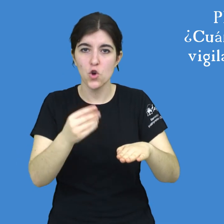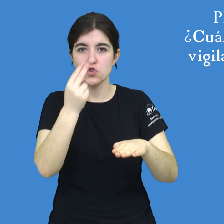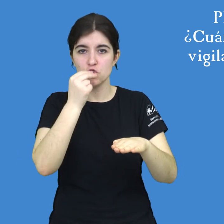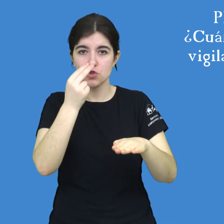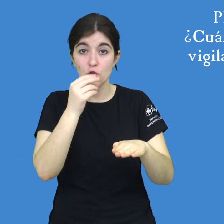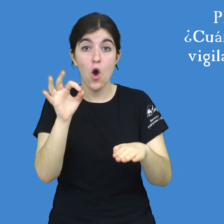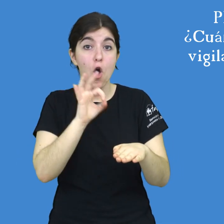pie